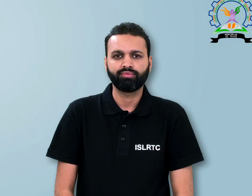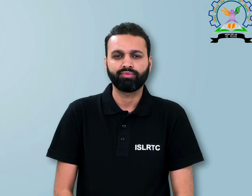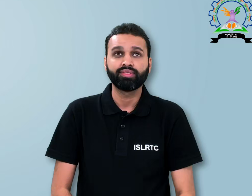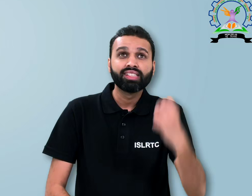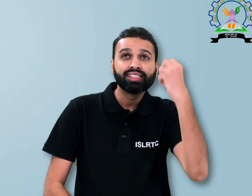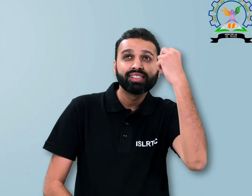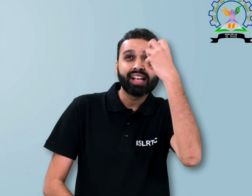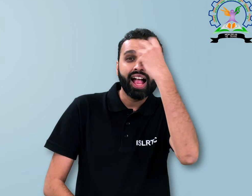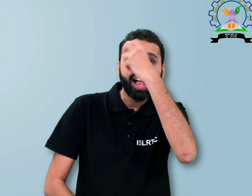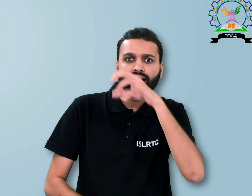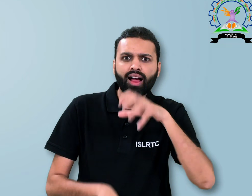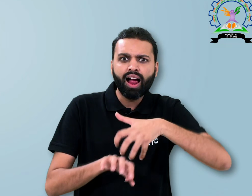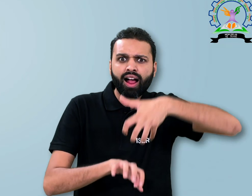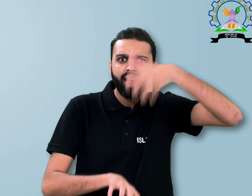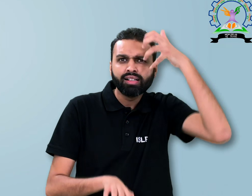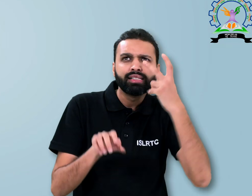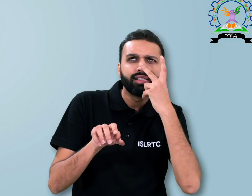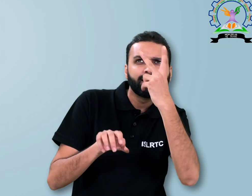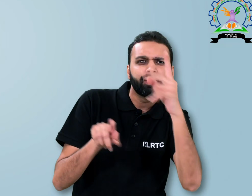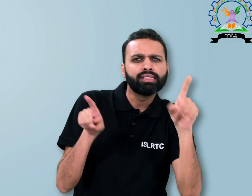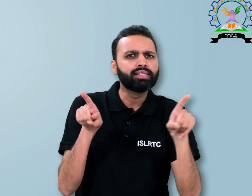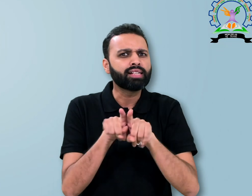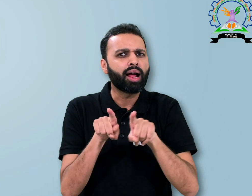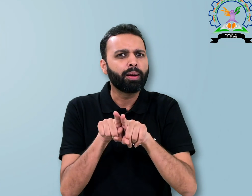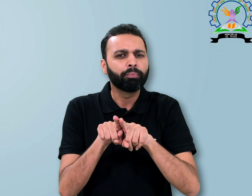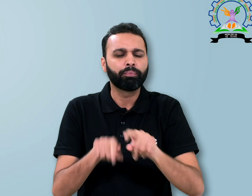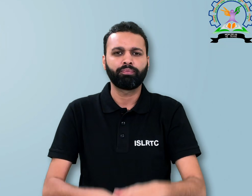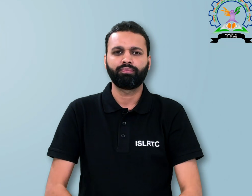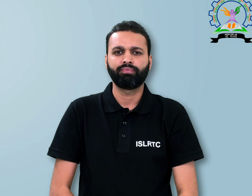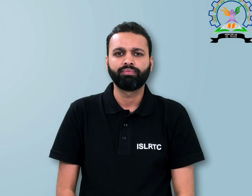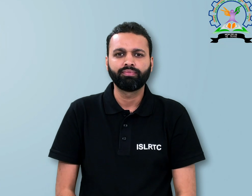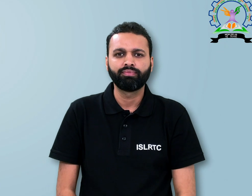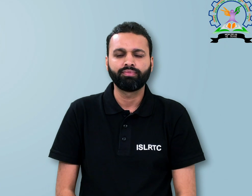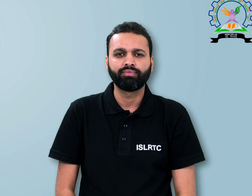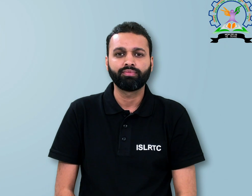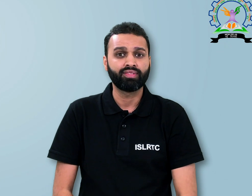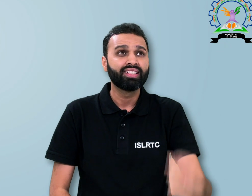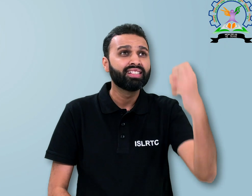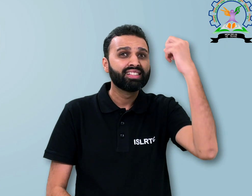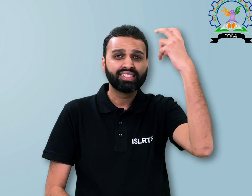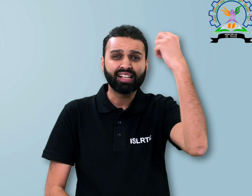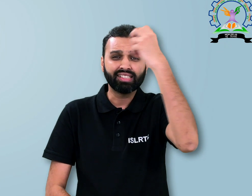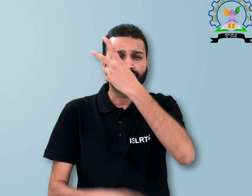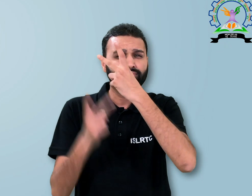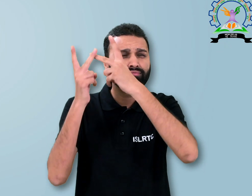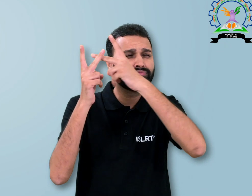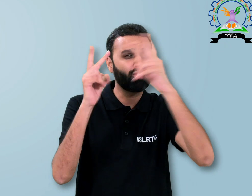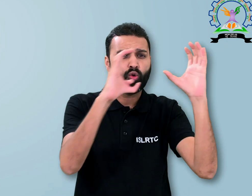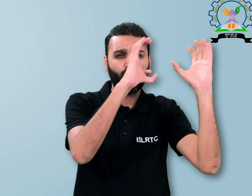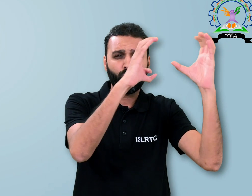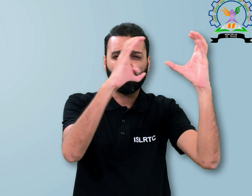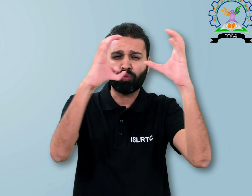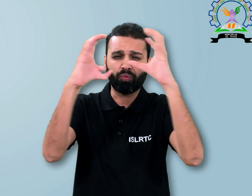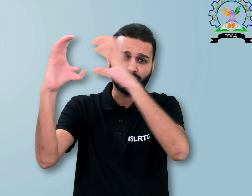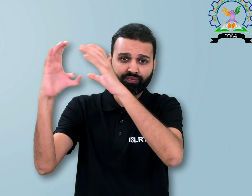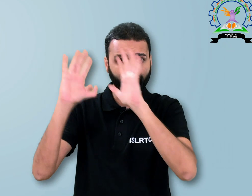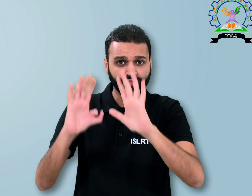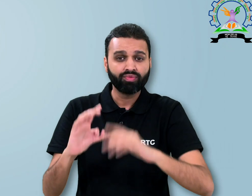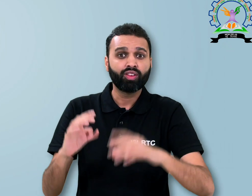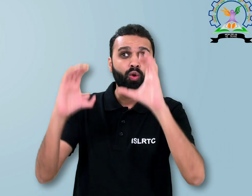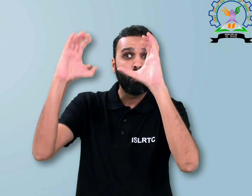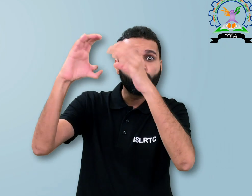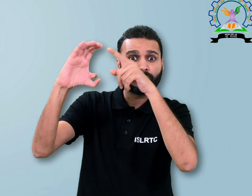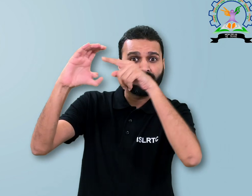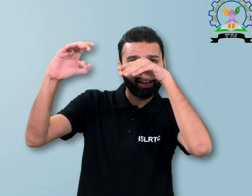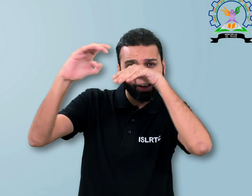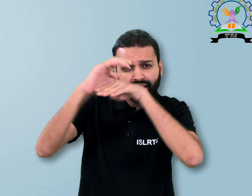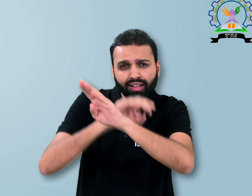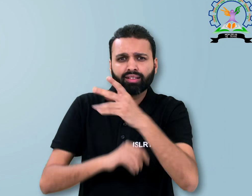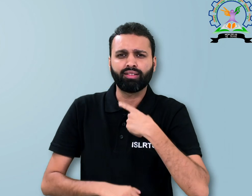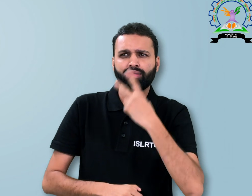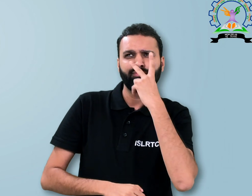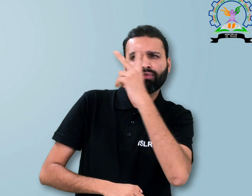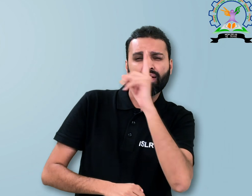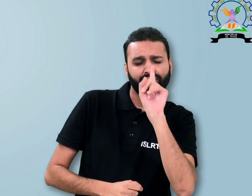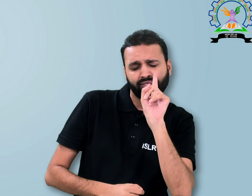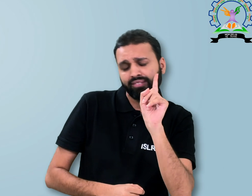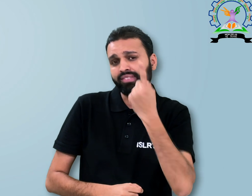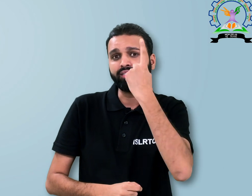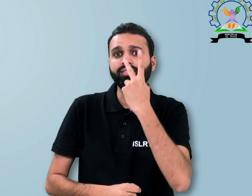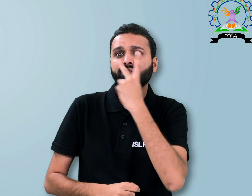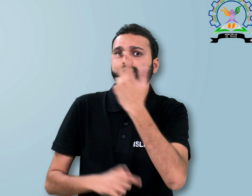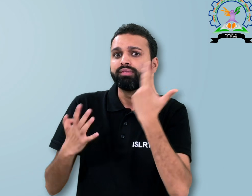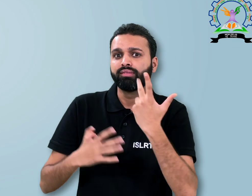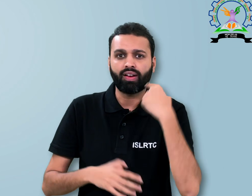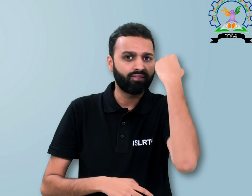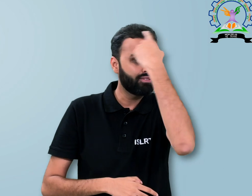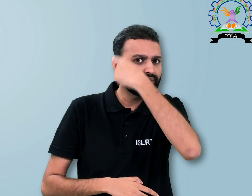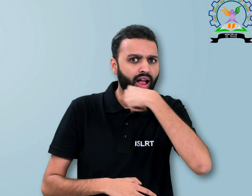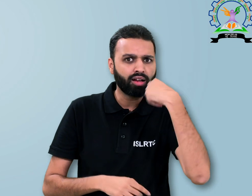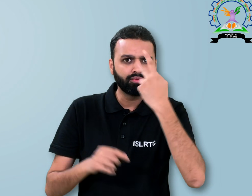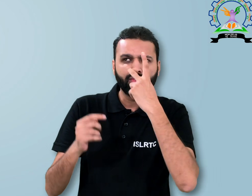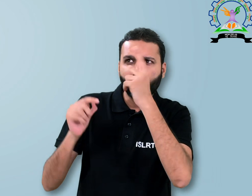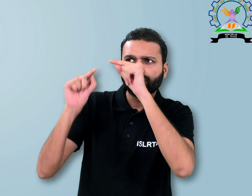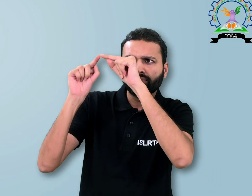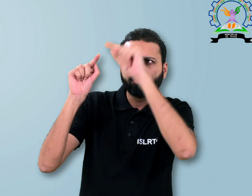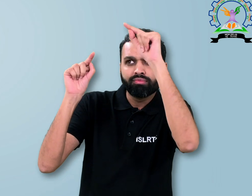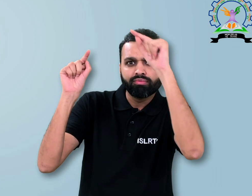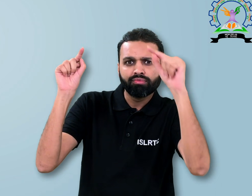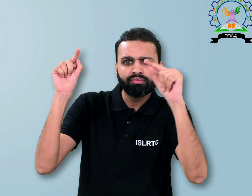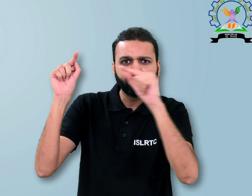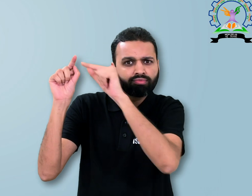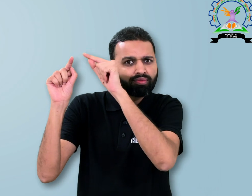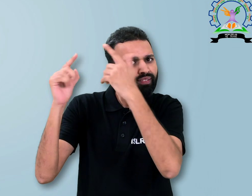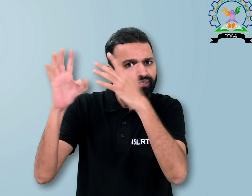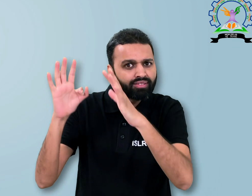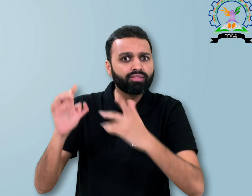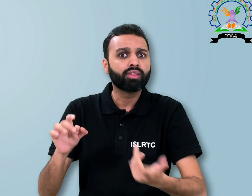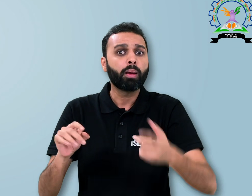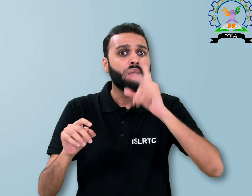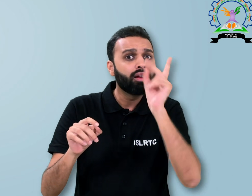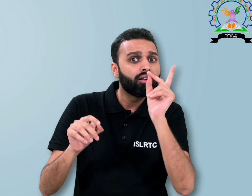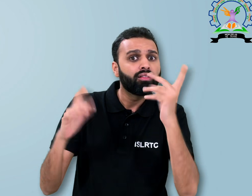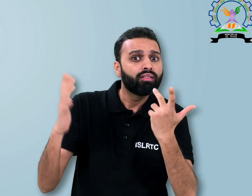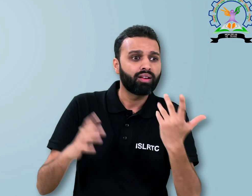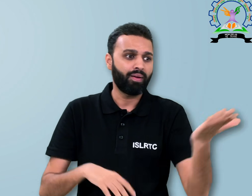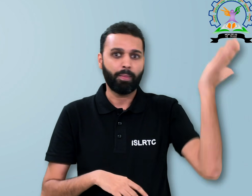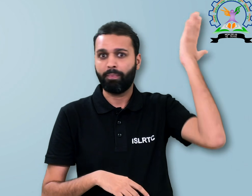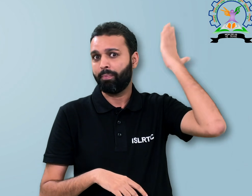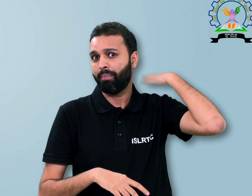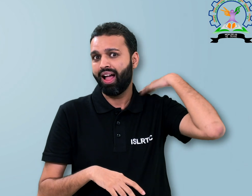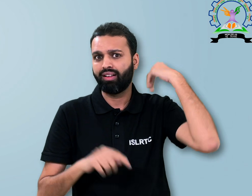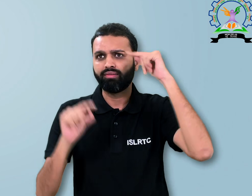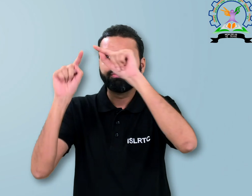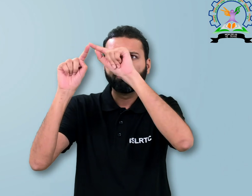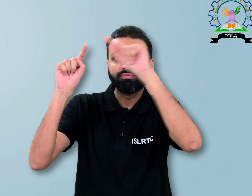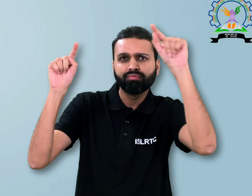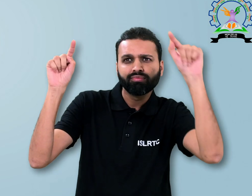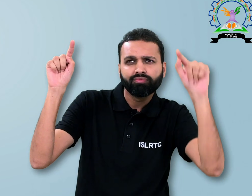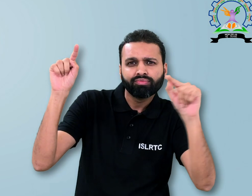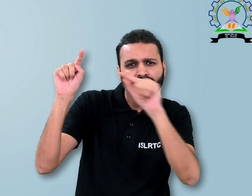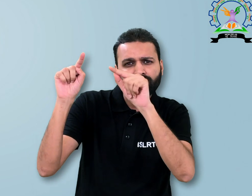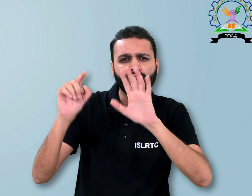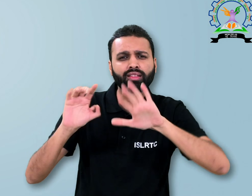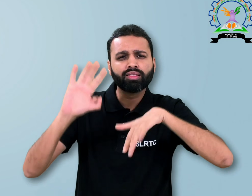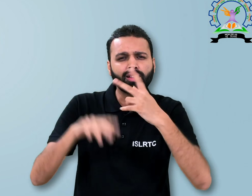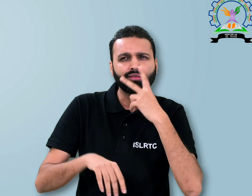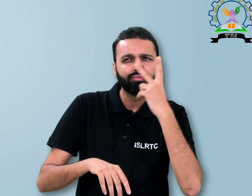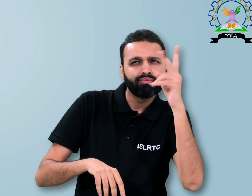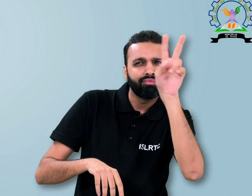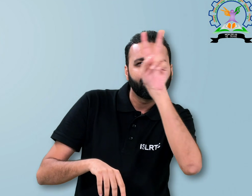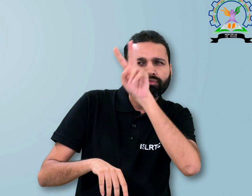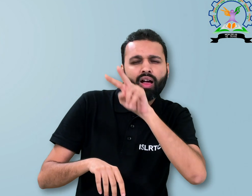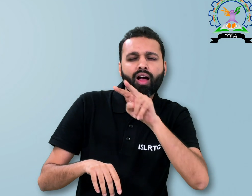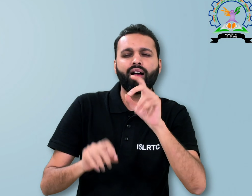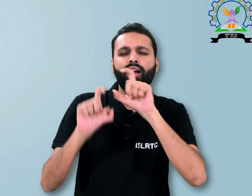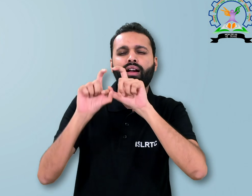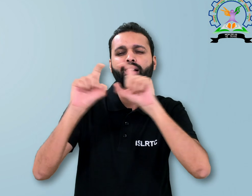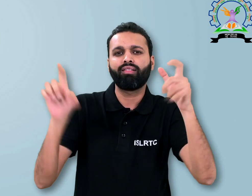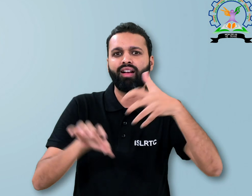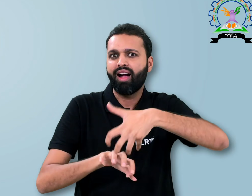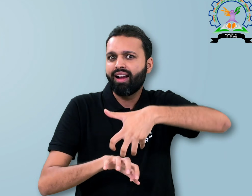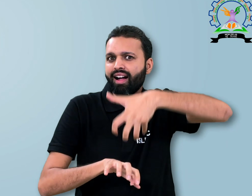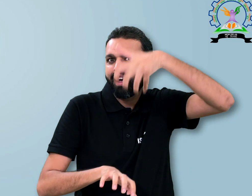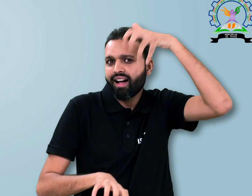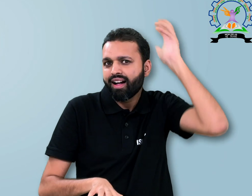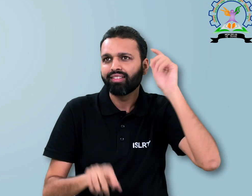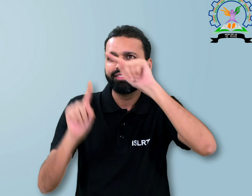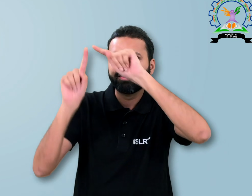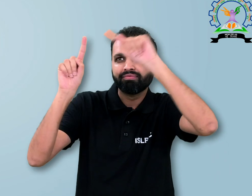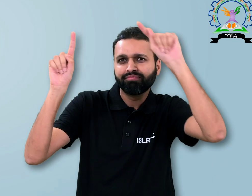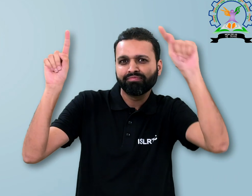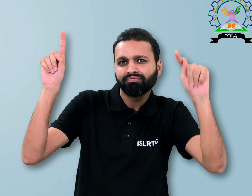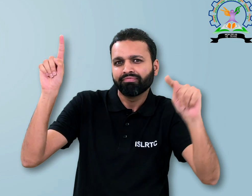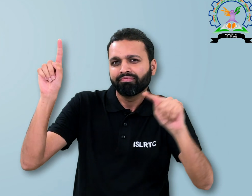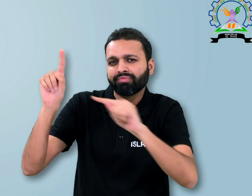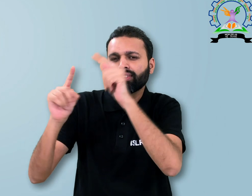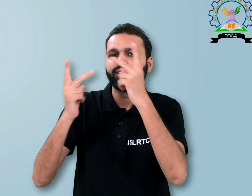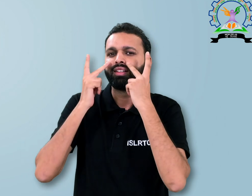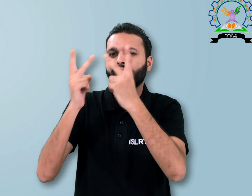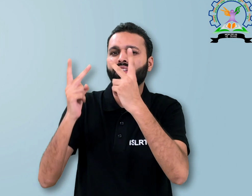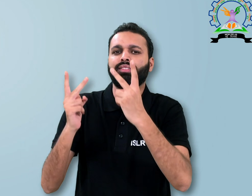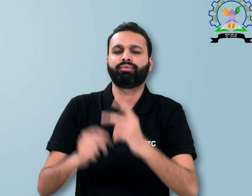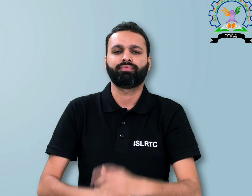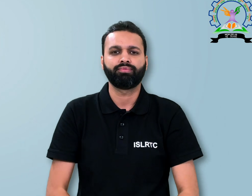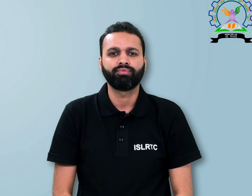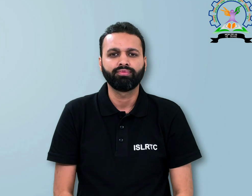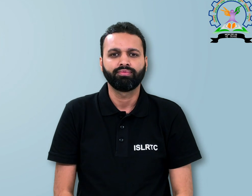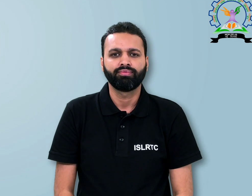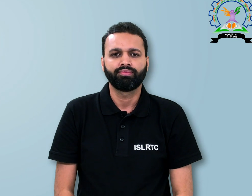Leo Leo is also known as the Lion. It is the easiest of the 12 constellations of the zodiac to see. It can be seen in two parts. One is the backward question mark that is the face of the lion and the second is the triangle which is the back side of the lion.